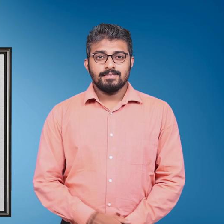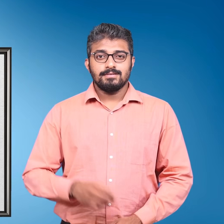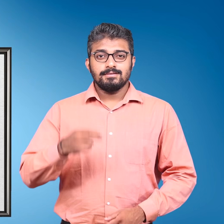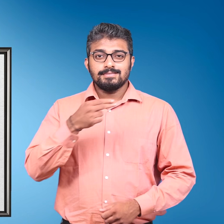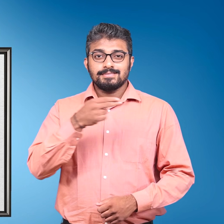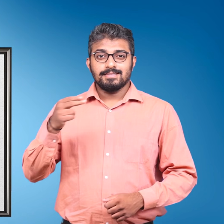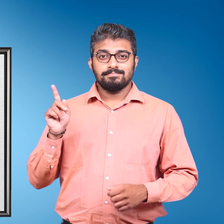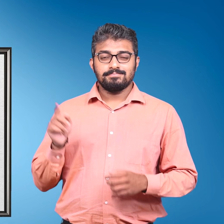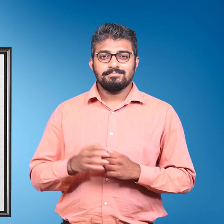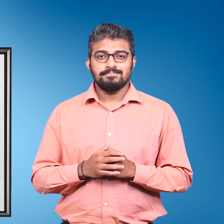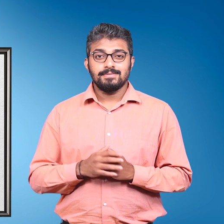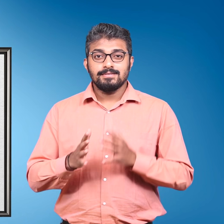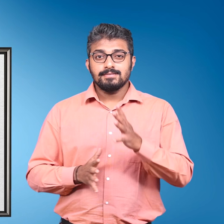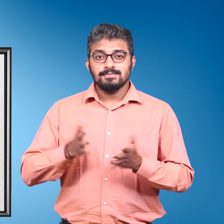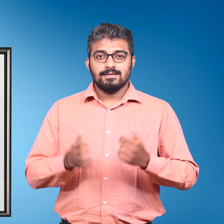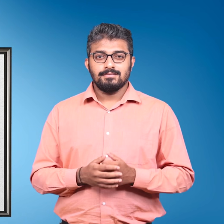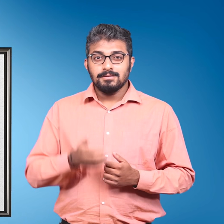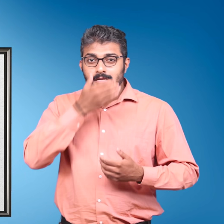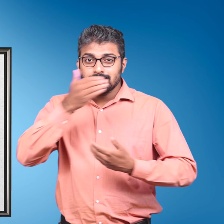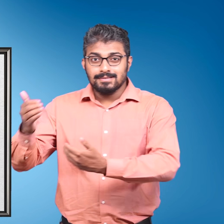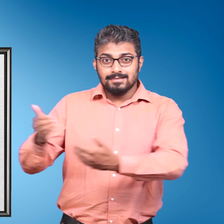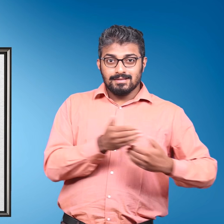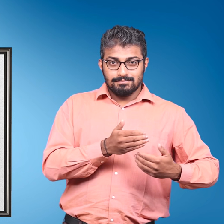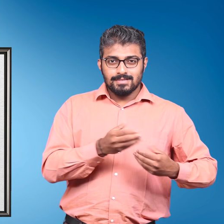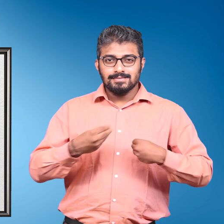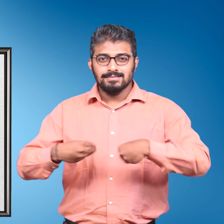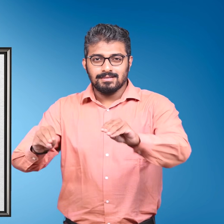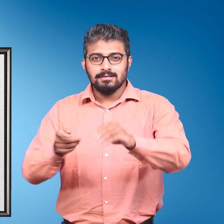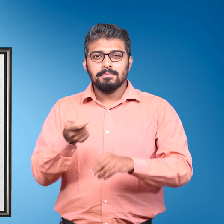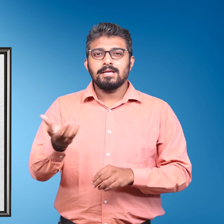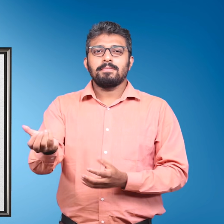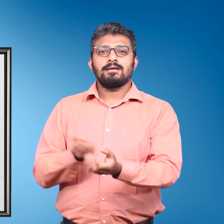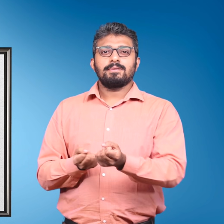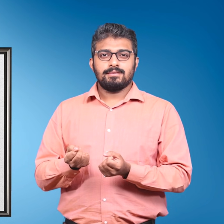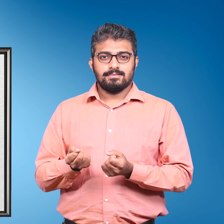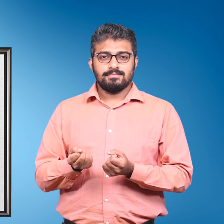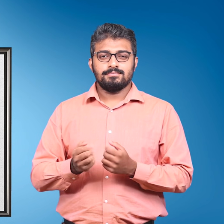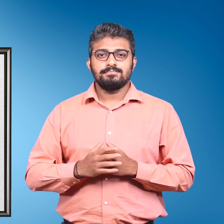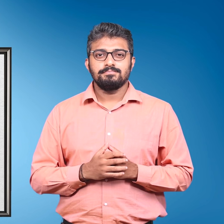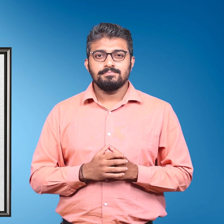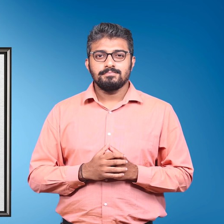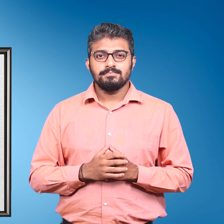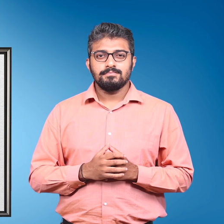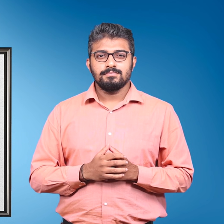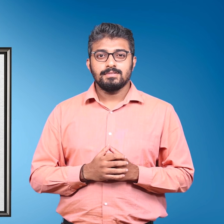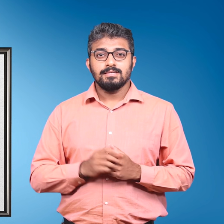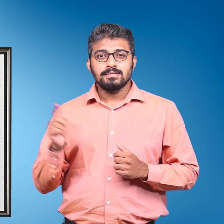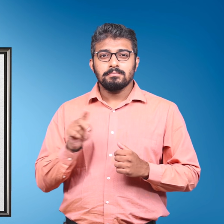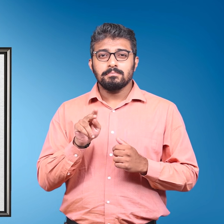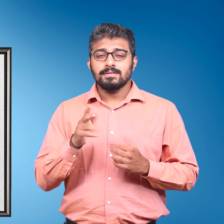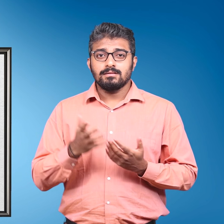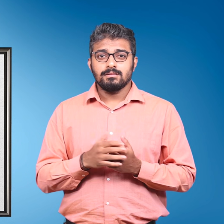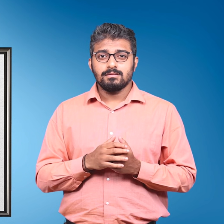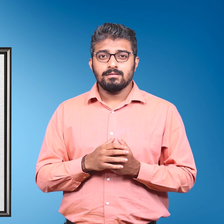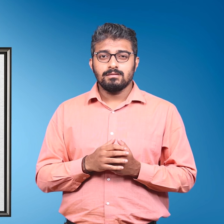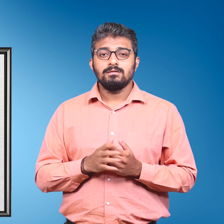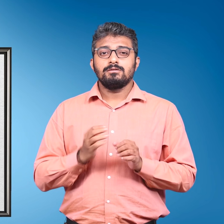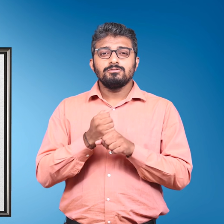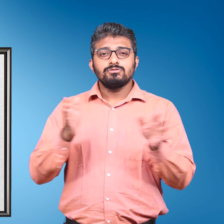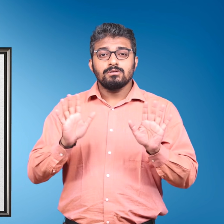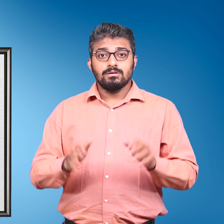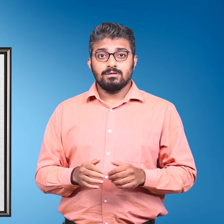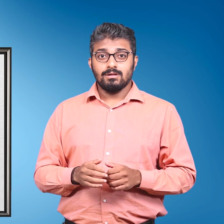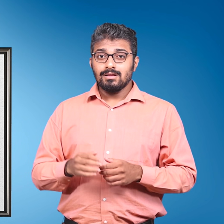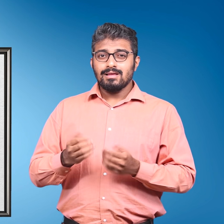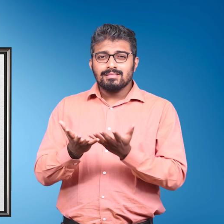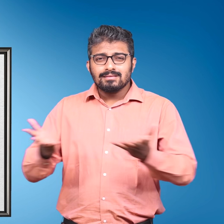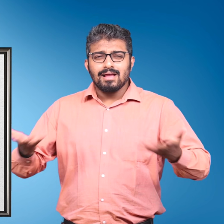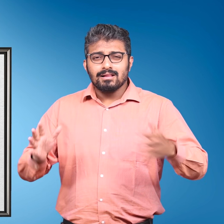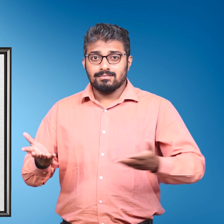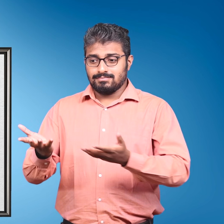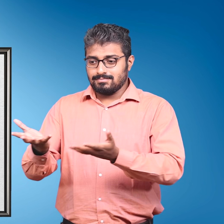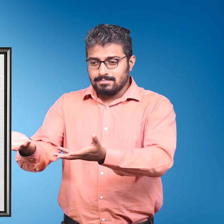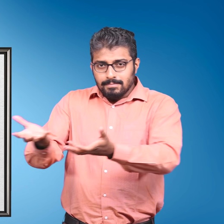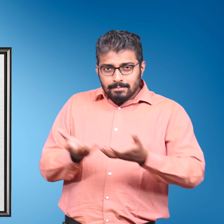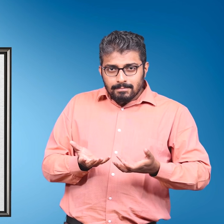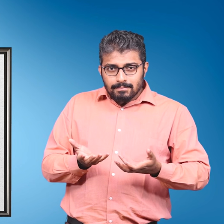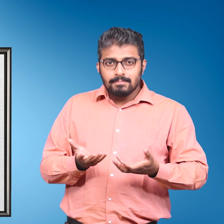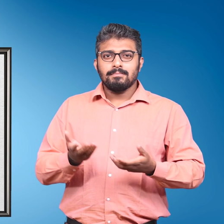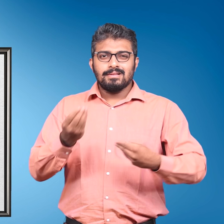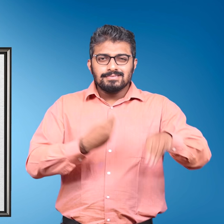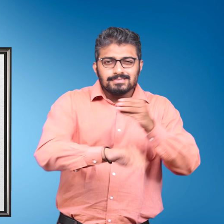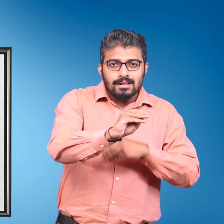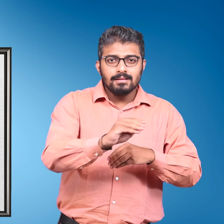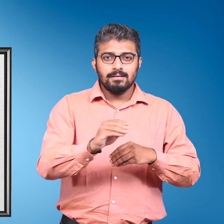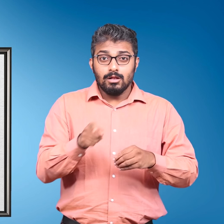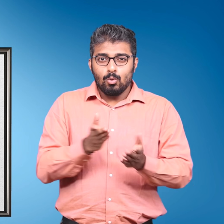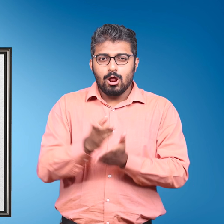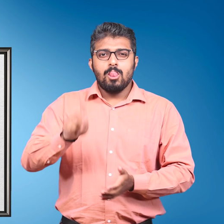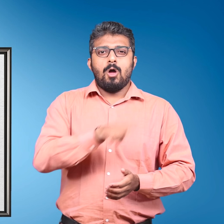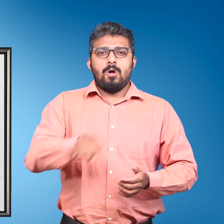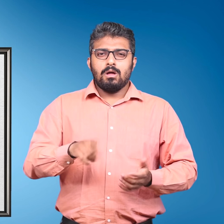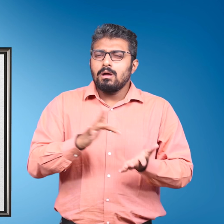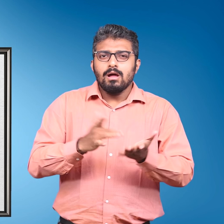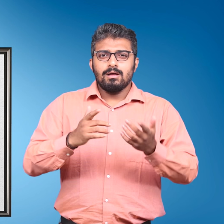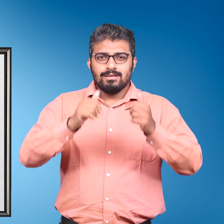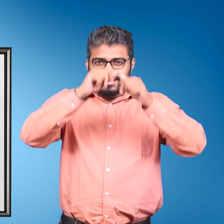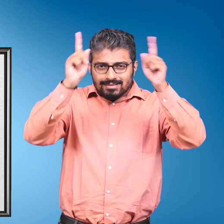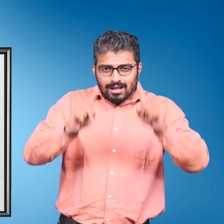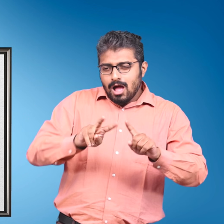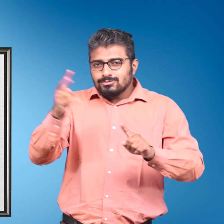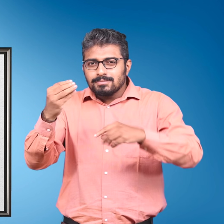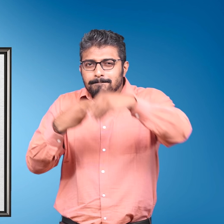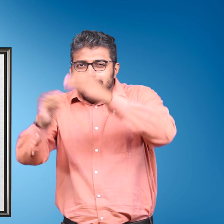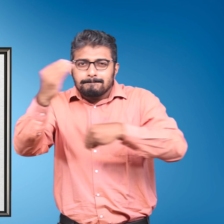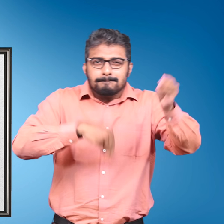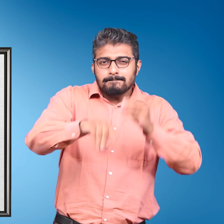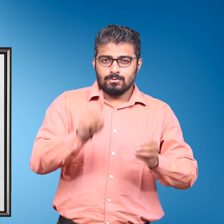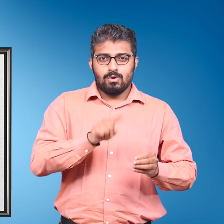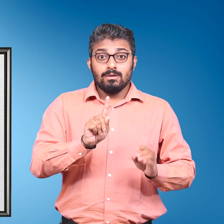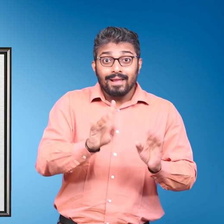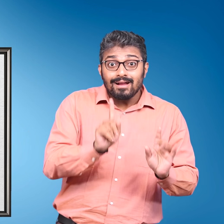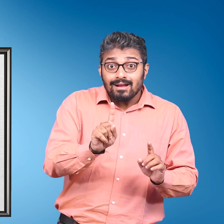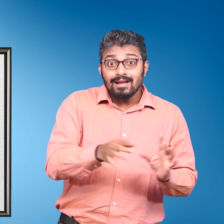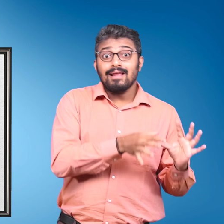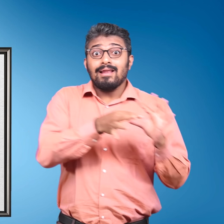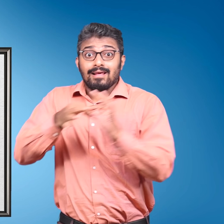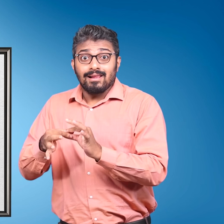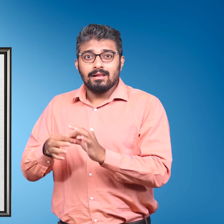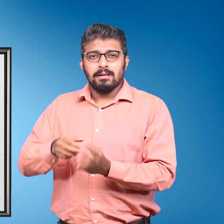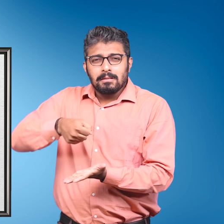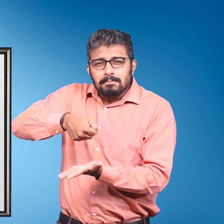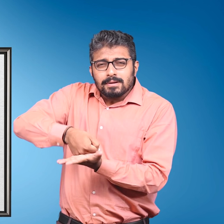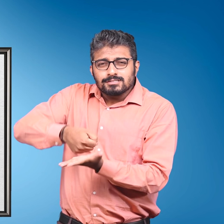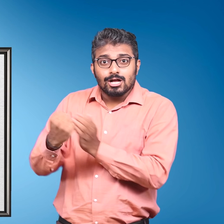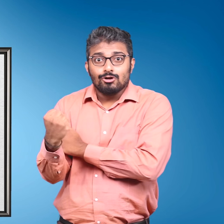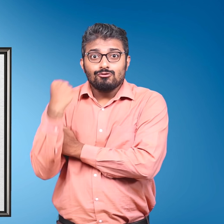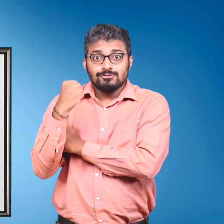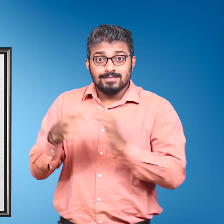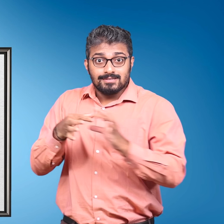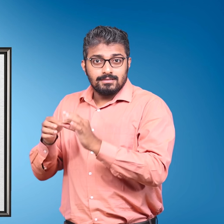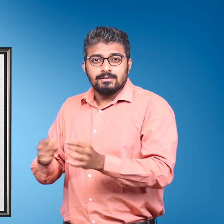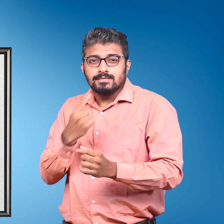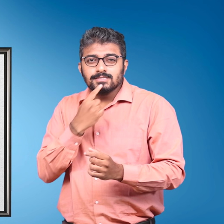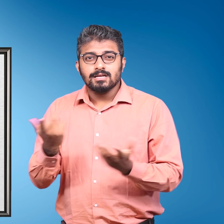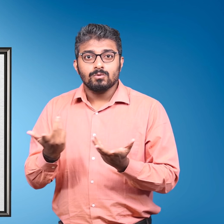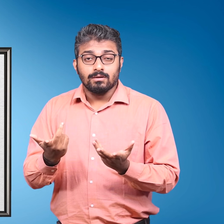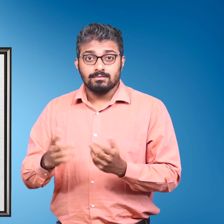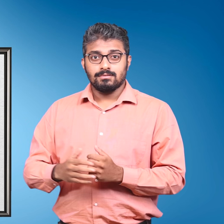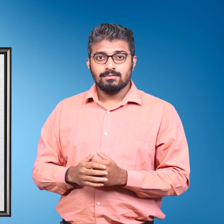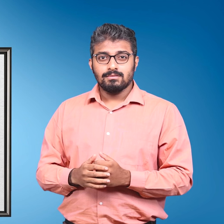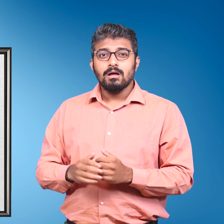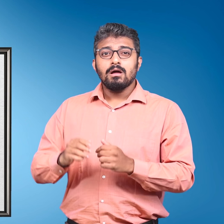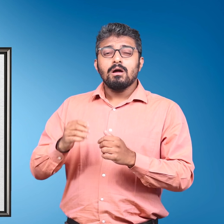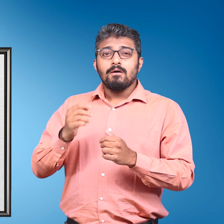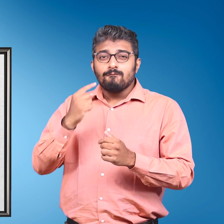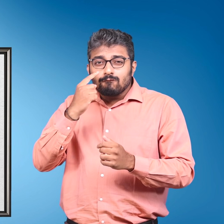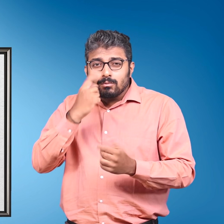Human Trafficking This sign means human trafficking. It is the practice of the illegal buying and selling of different commodities across national borders. In the context of Fundamental Rights, it refers to illegal trade